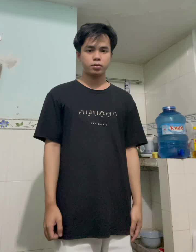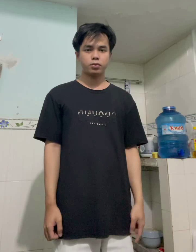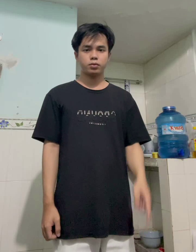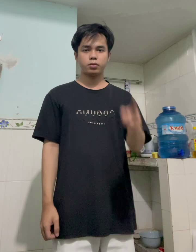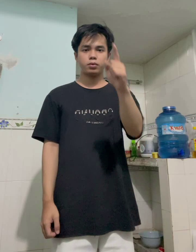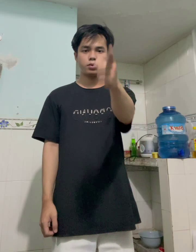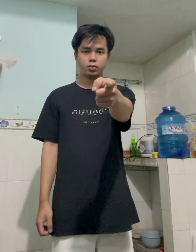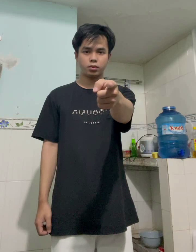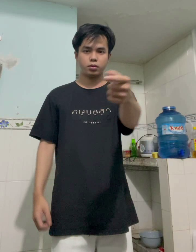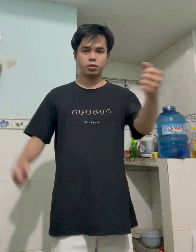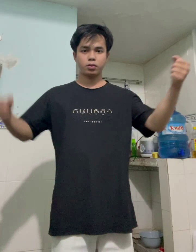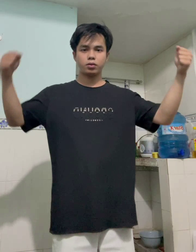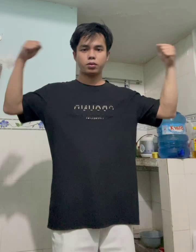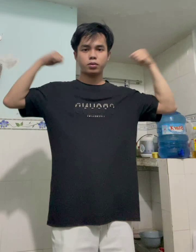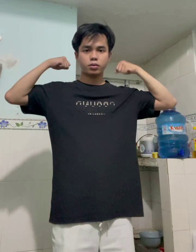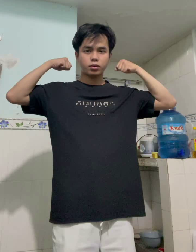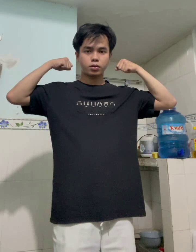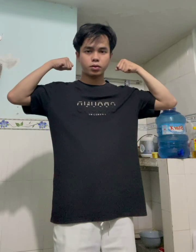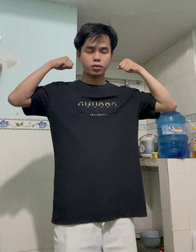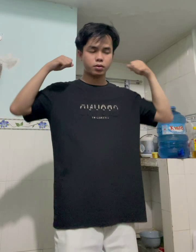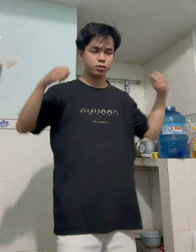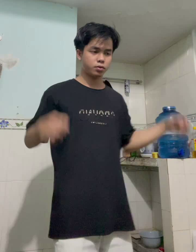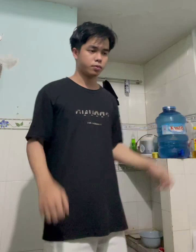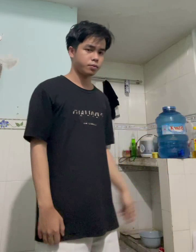ban khoe khong